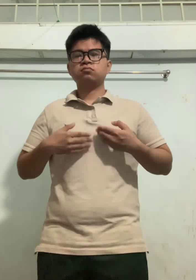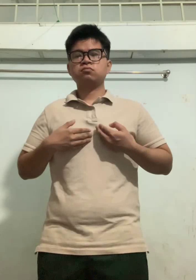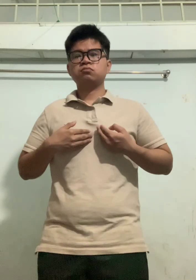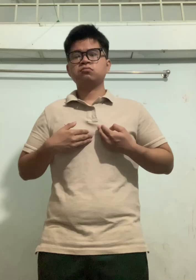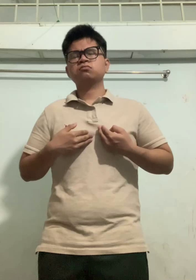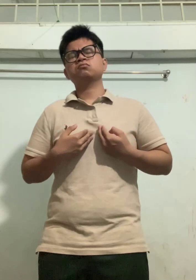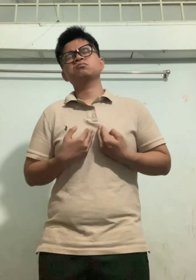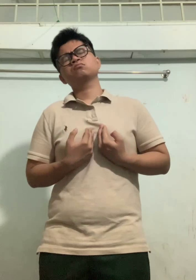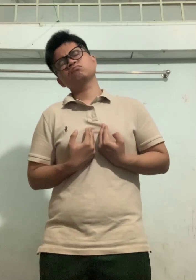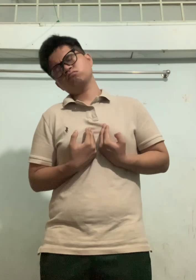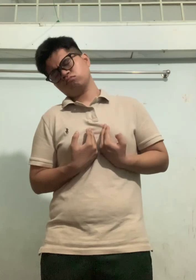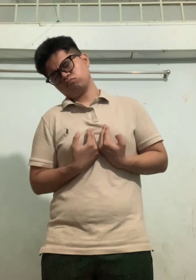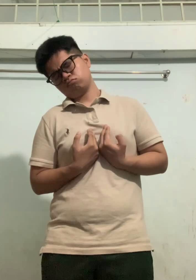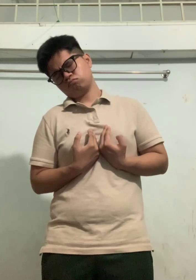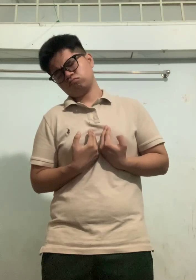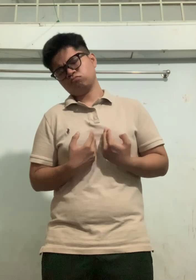met moi